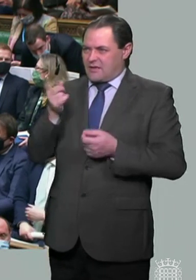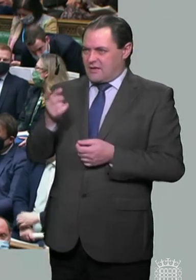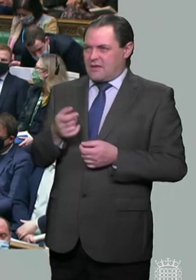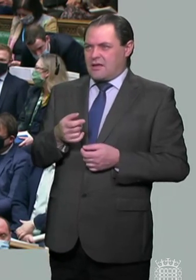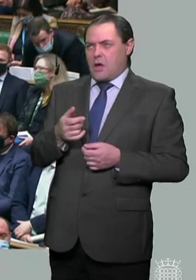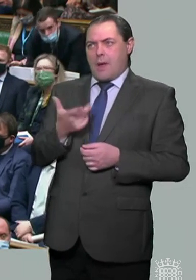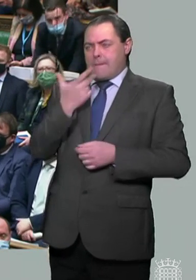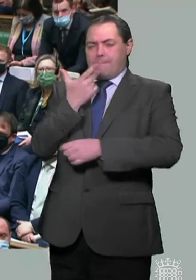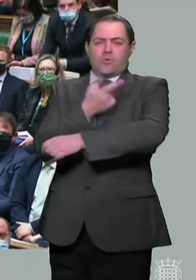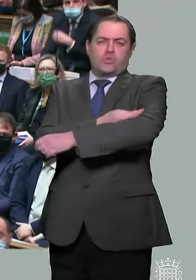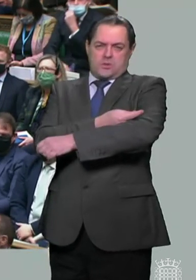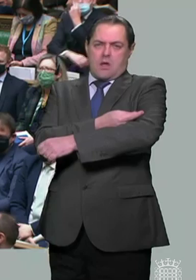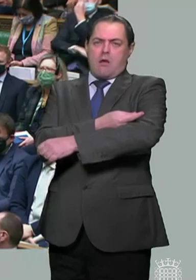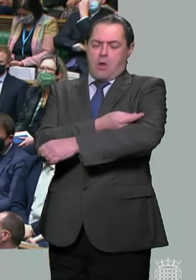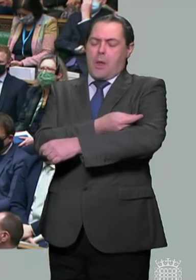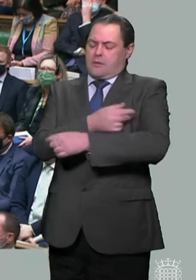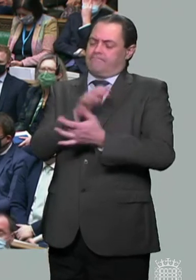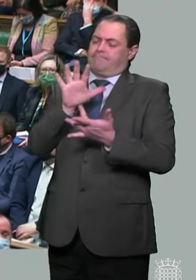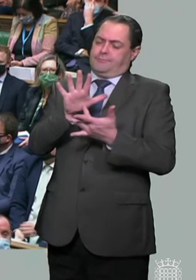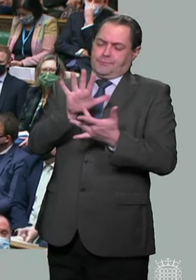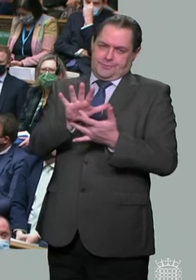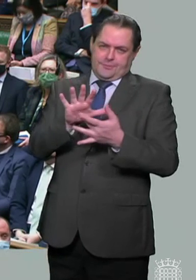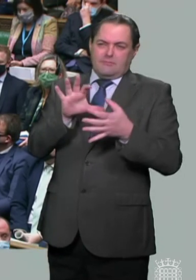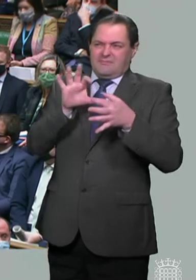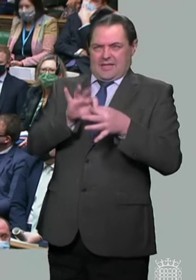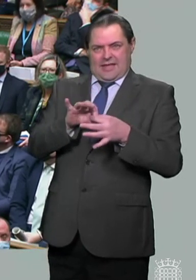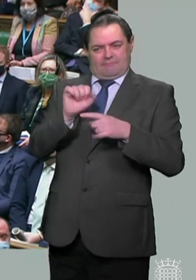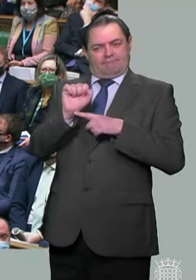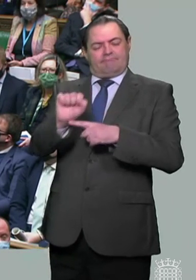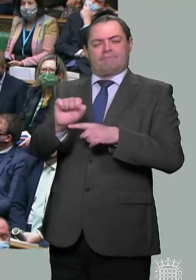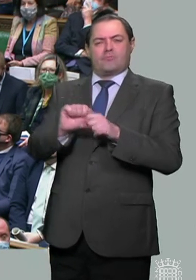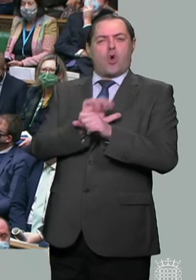We know that booster vaccines are essential in our fight against covid.